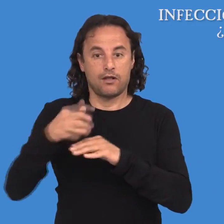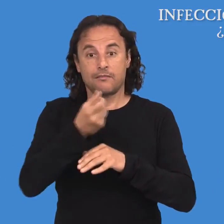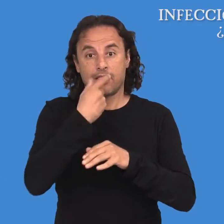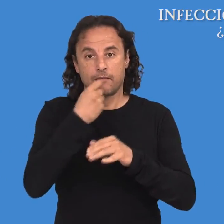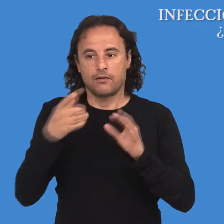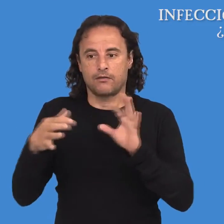droga